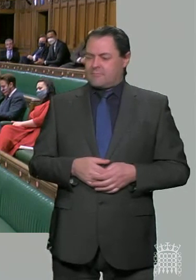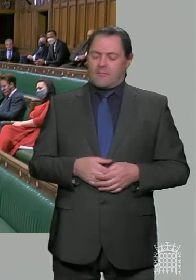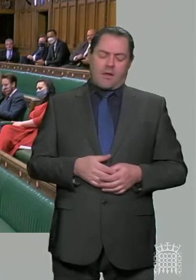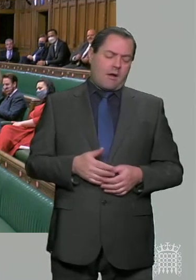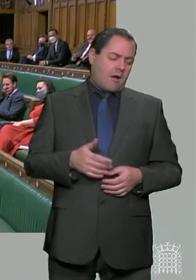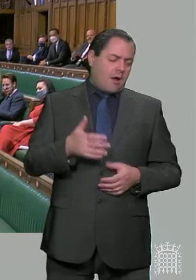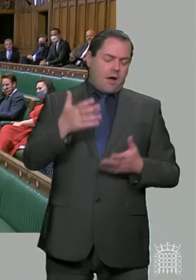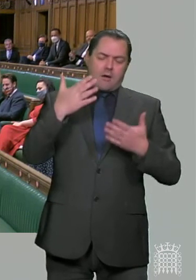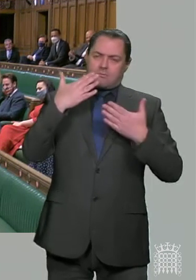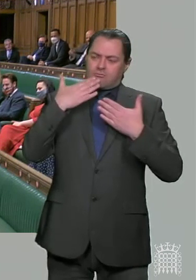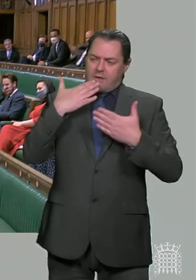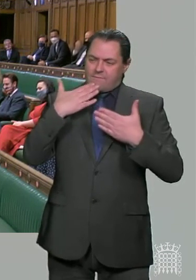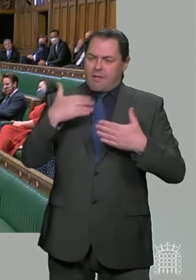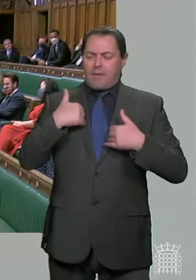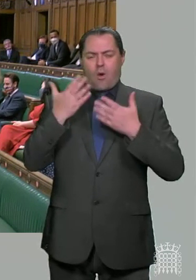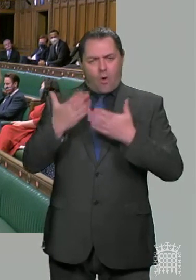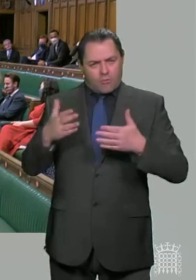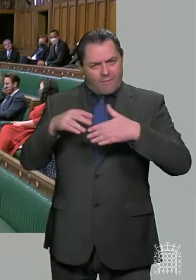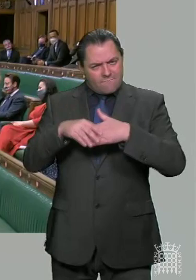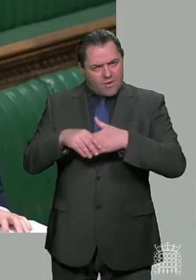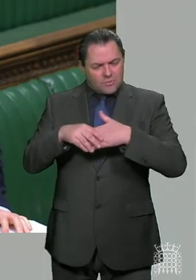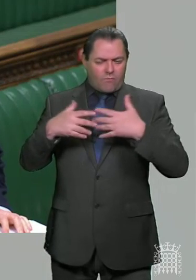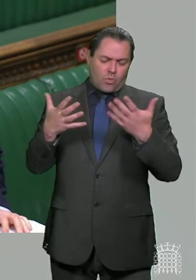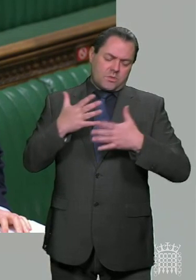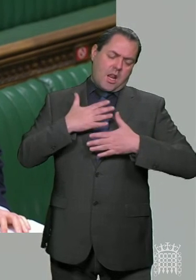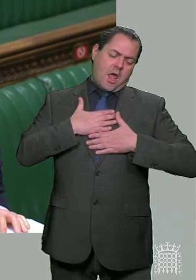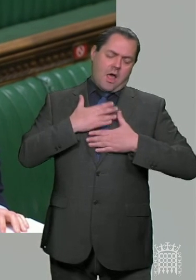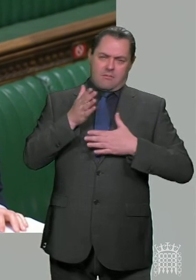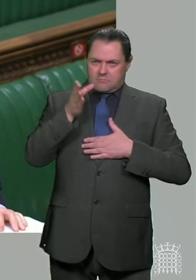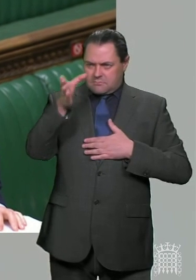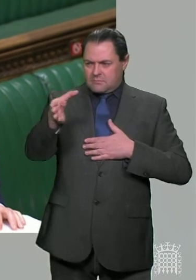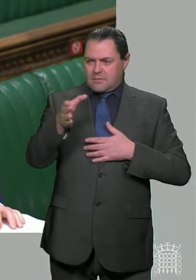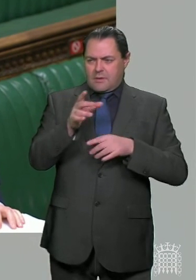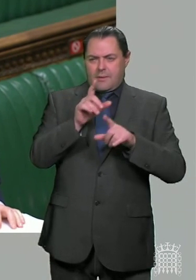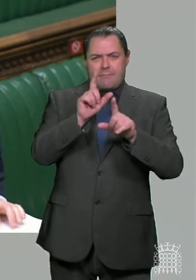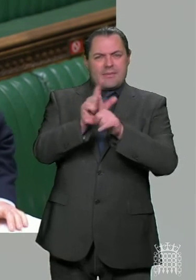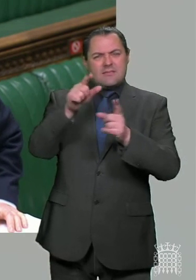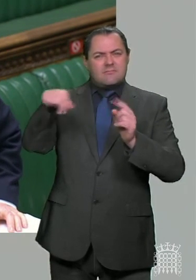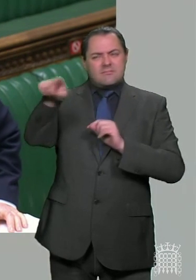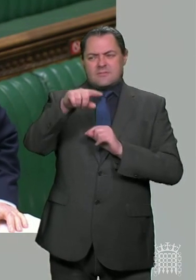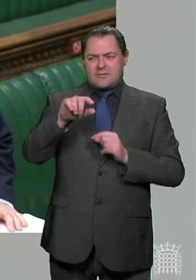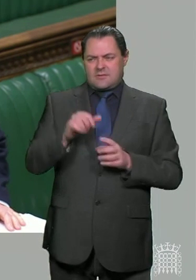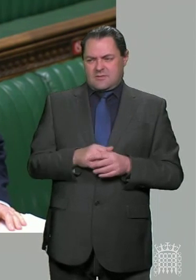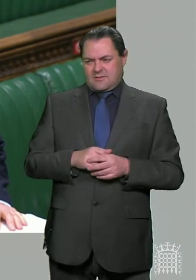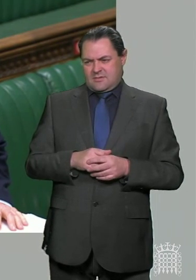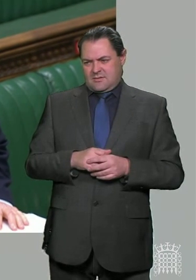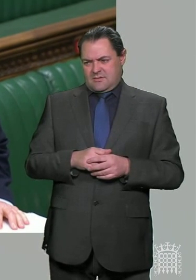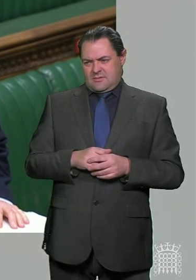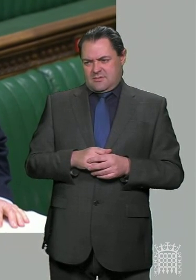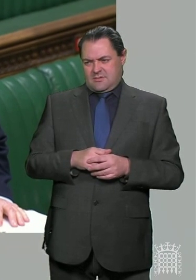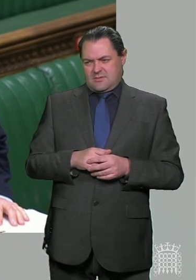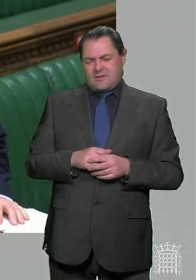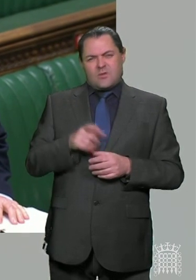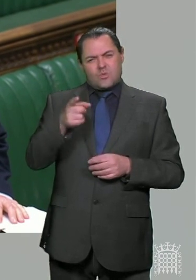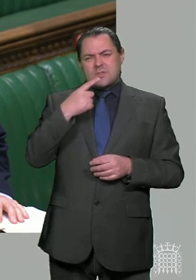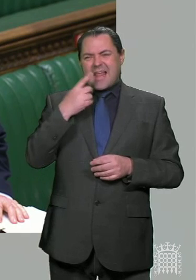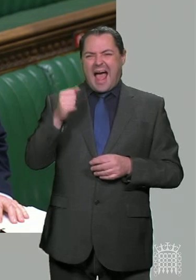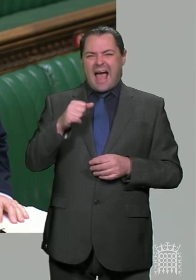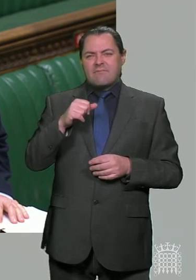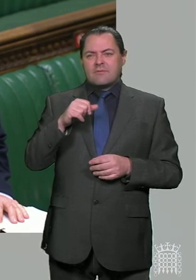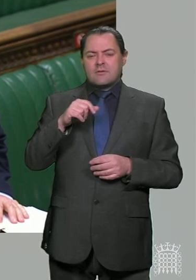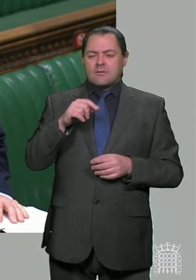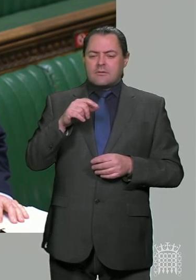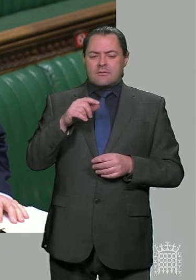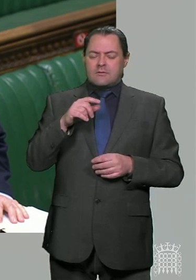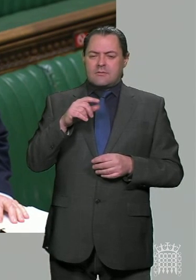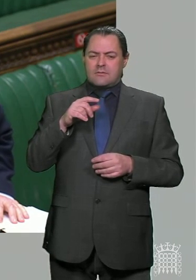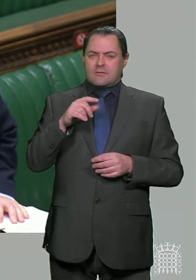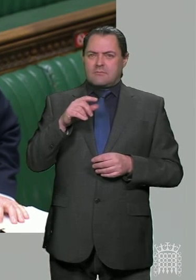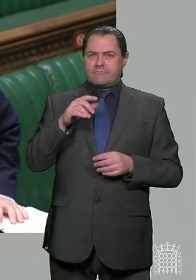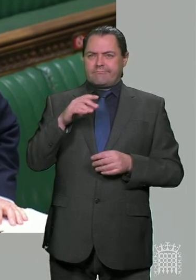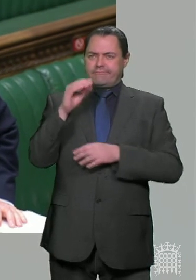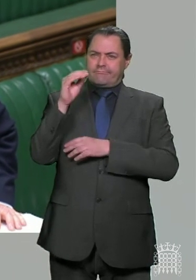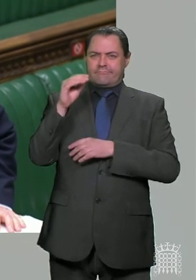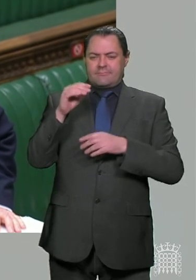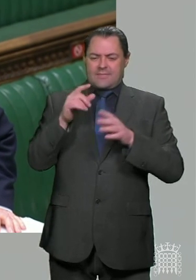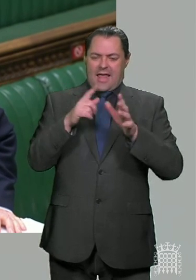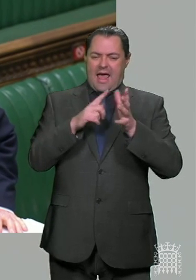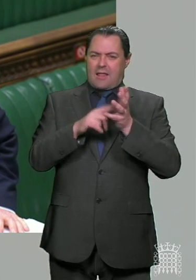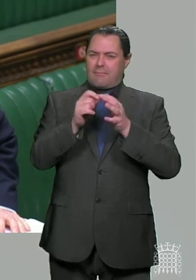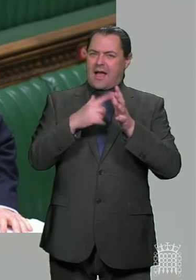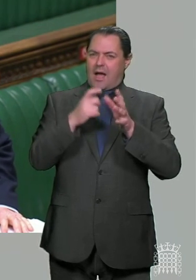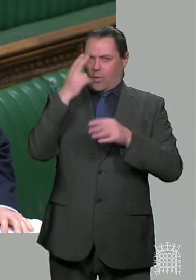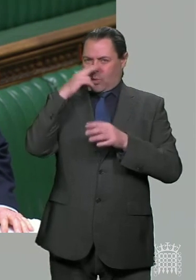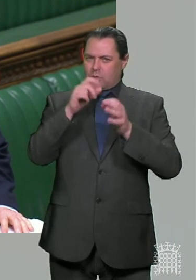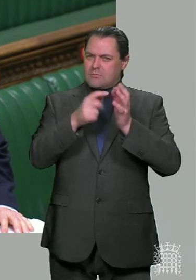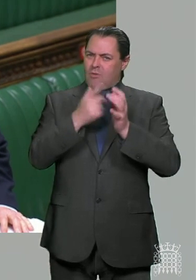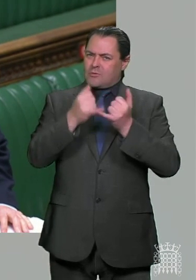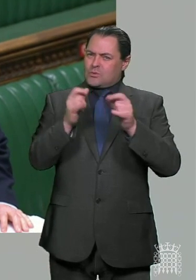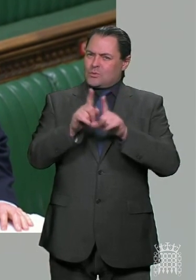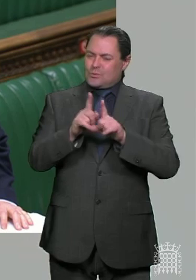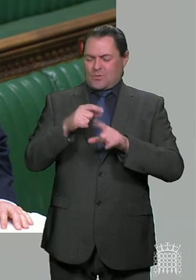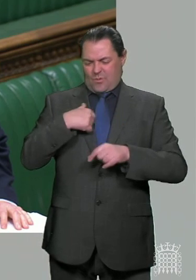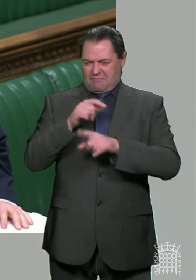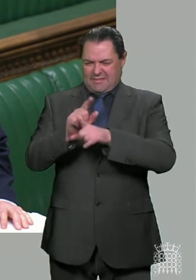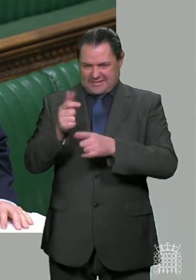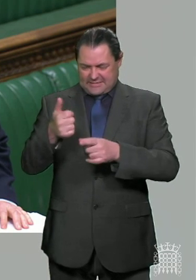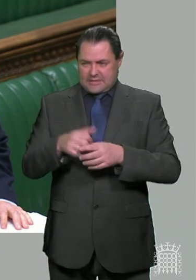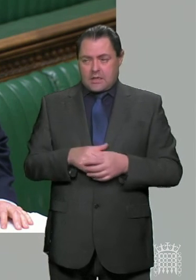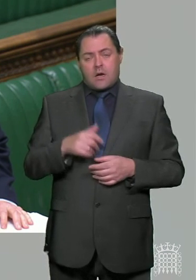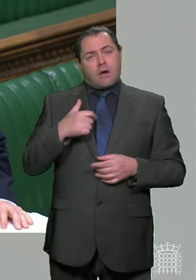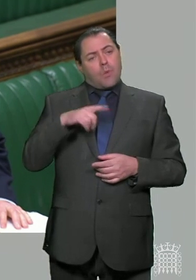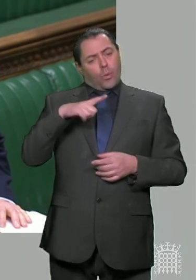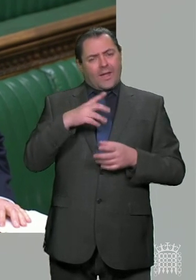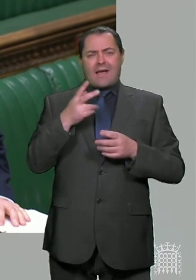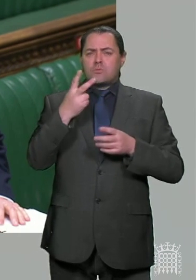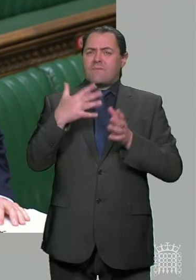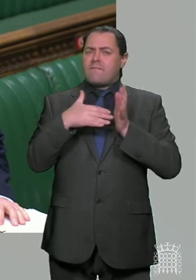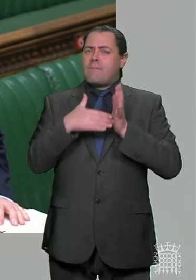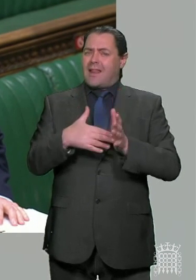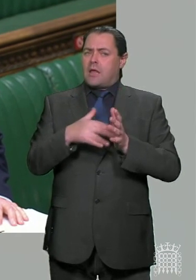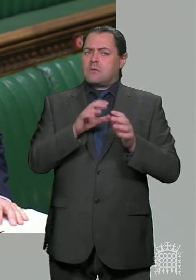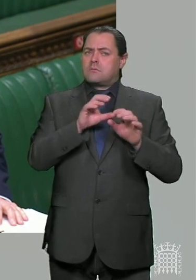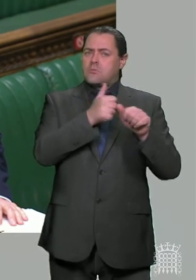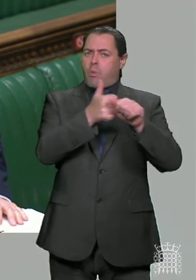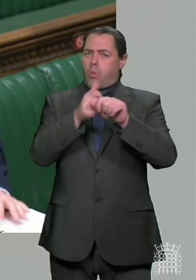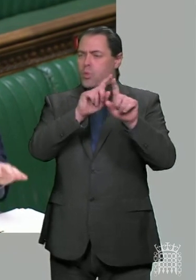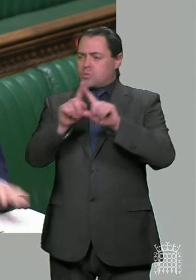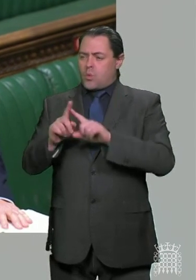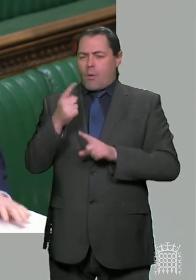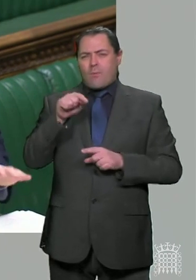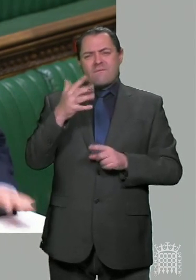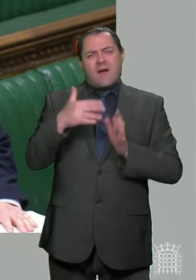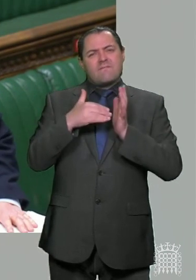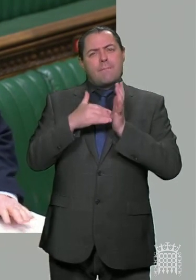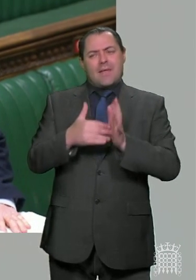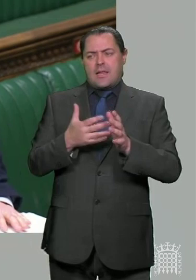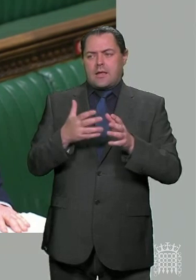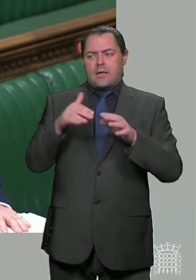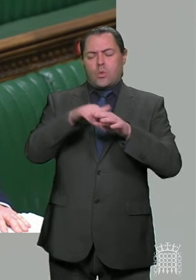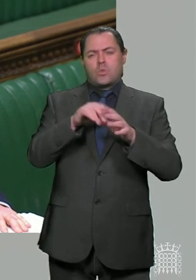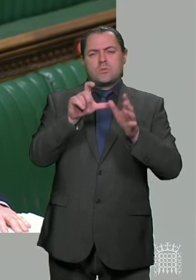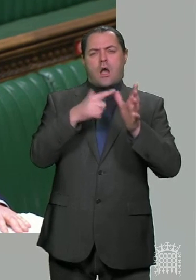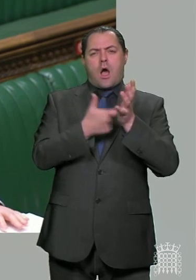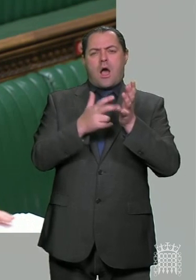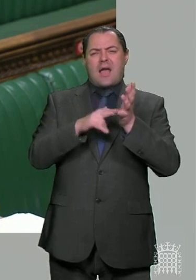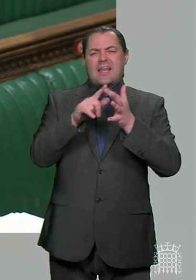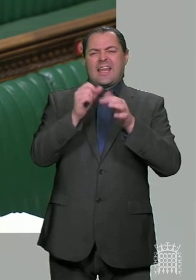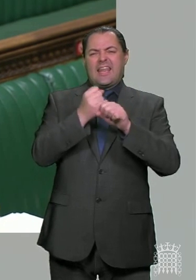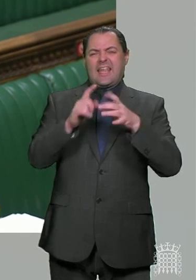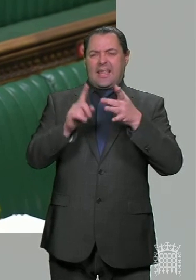I am very grateful to my honourable Friend and would love to come and meet the alpaca called Boris, but, more importantly, we want to support tourism in his constituency, which is why we have so far provided over £25 billion of support, including £1.5 million to support projects such as the Carnegie Theatre Trust—and since this week